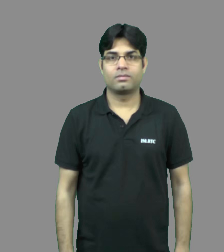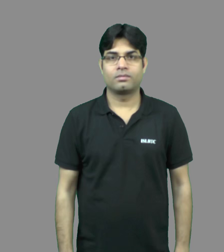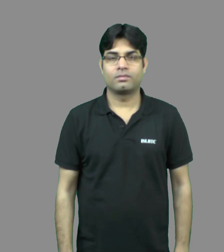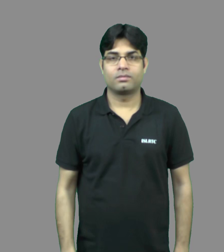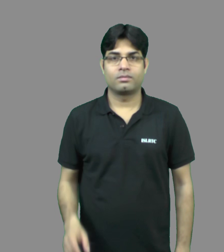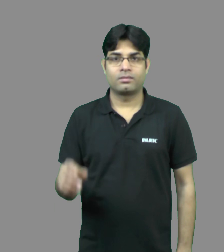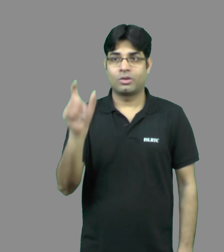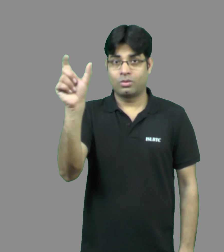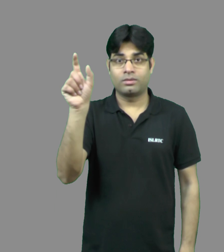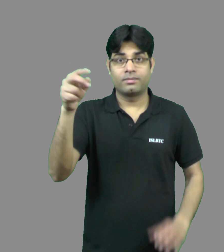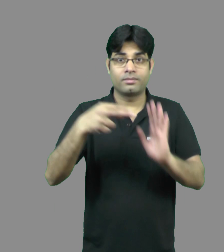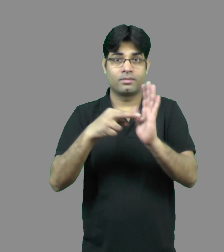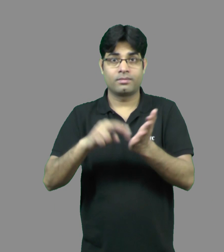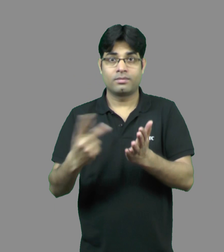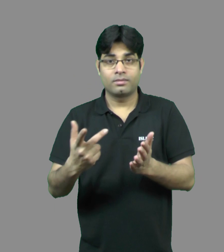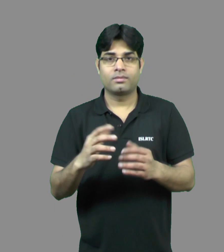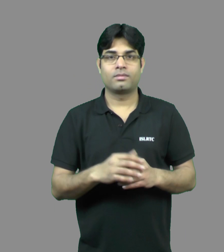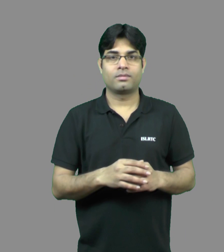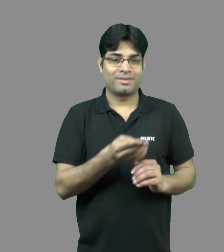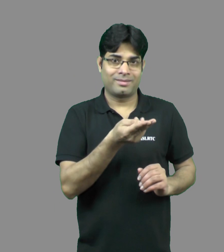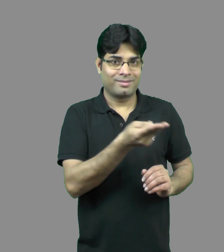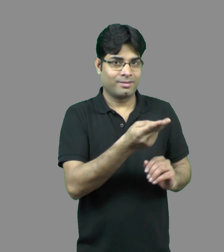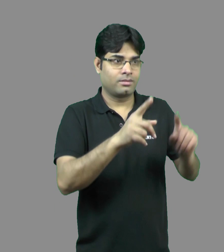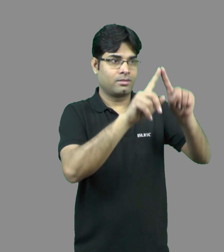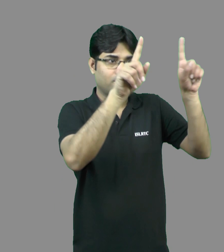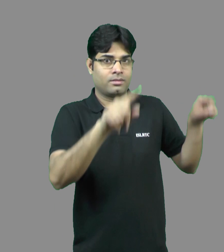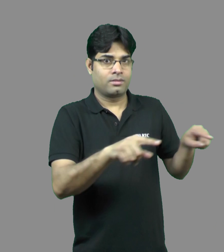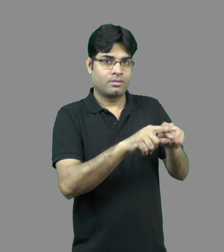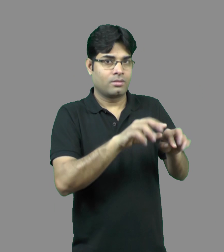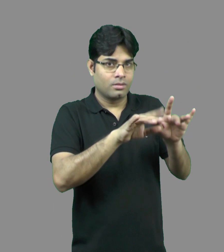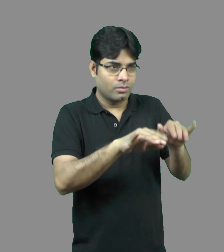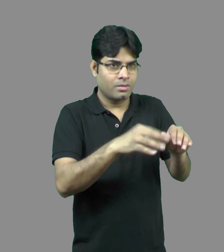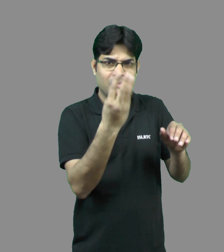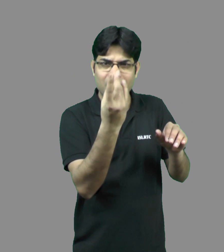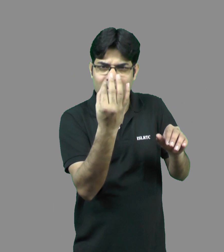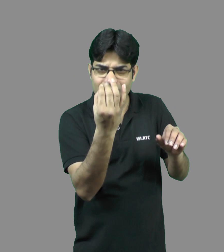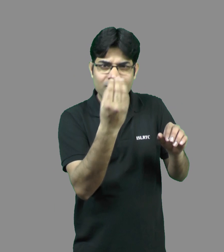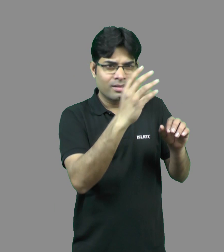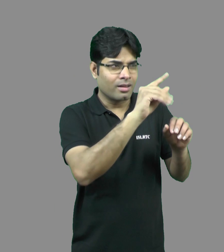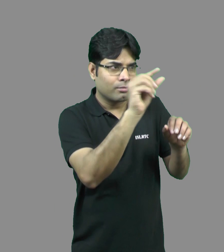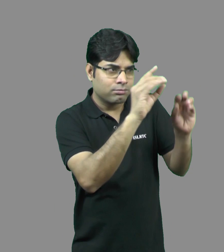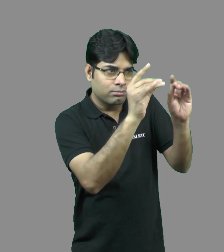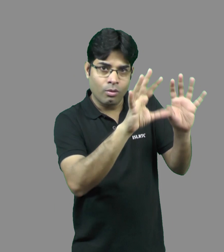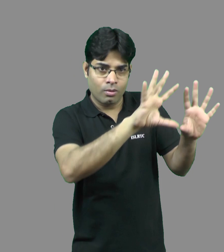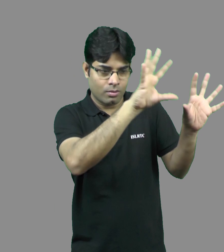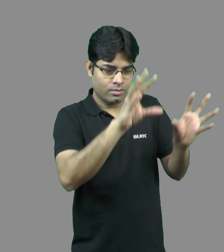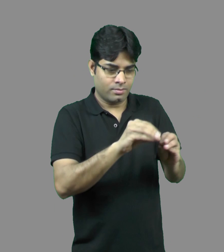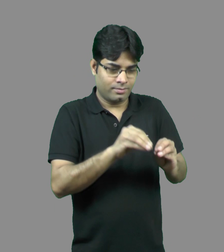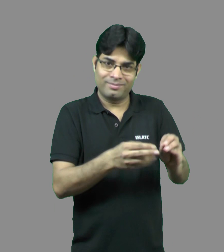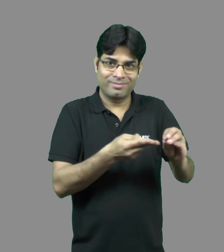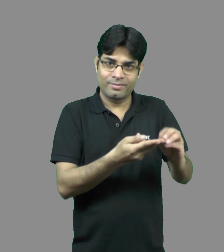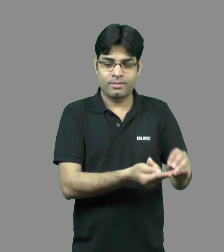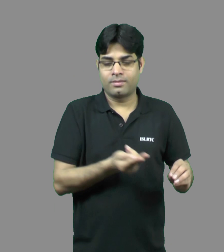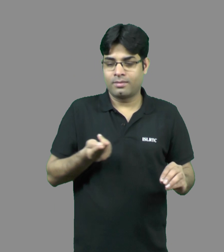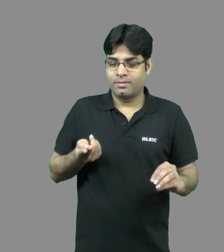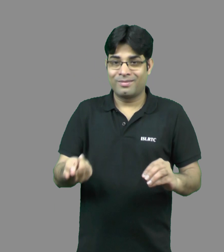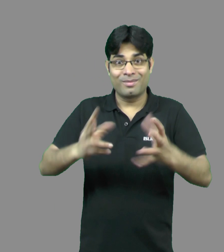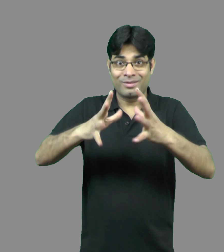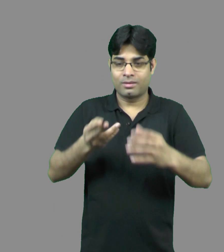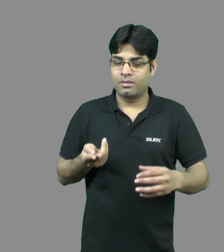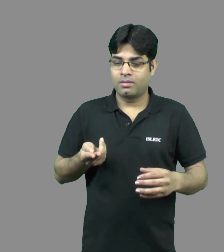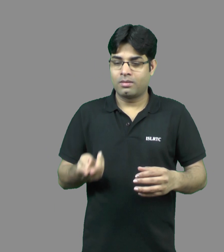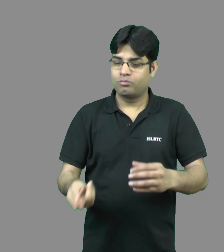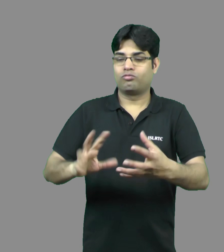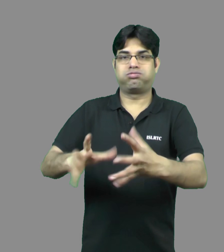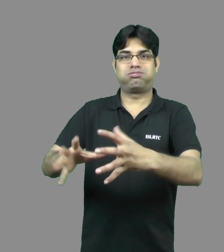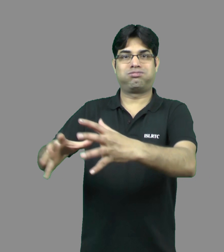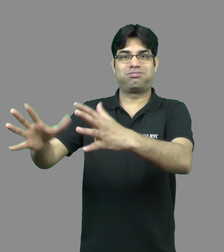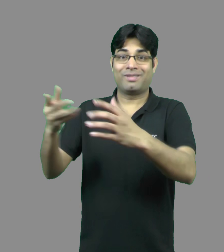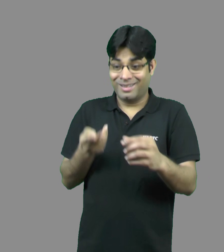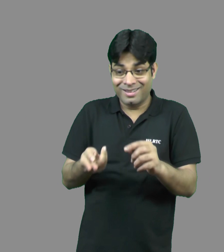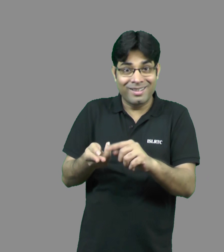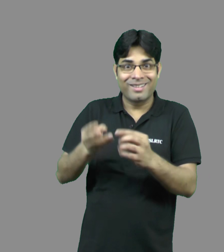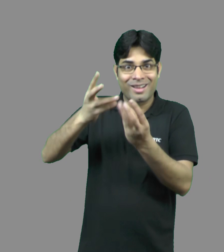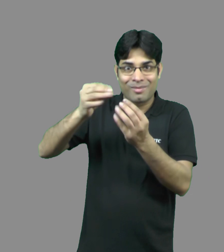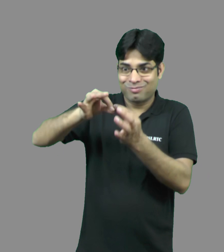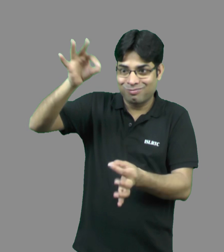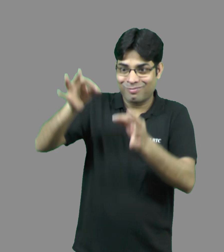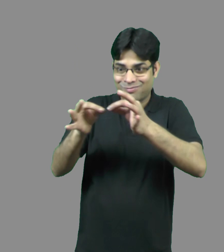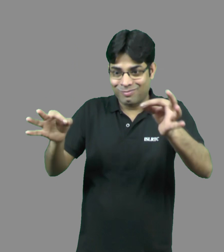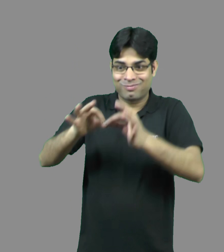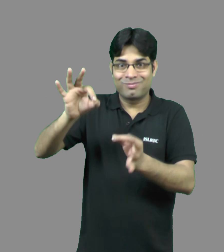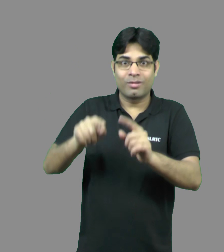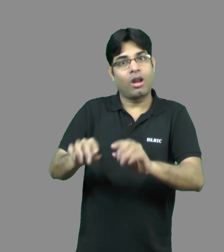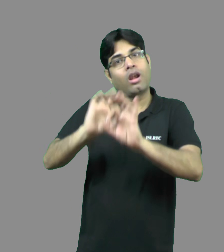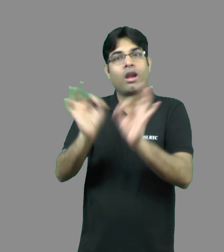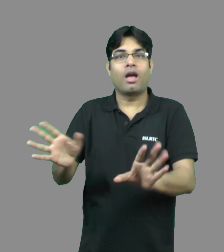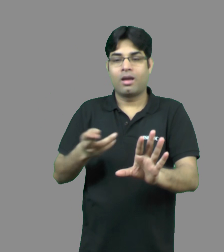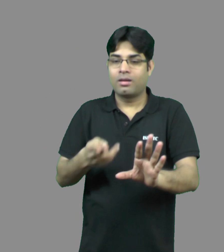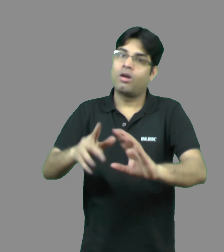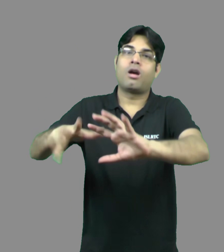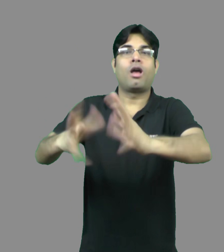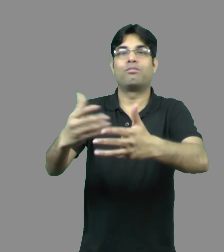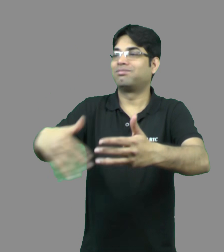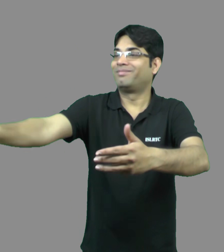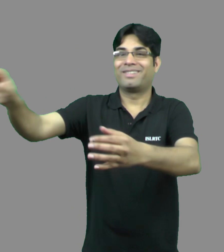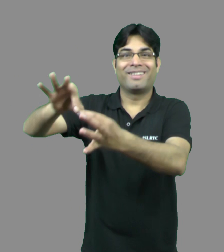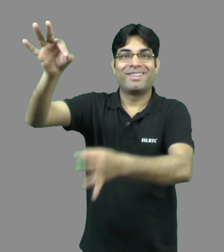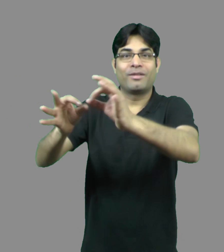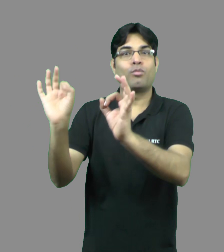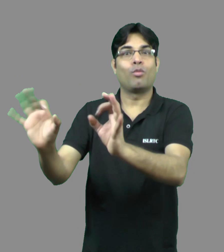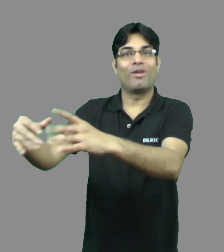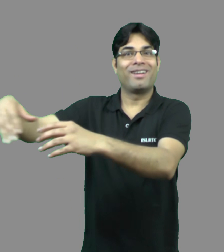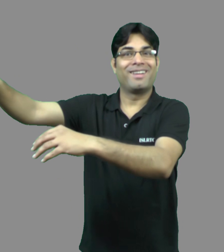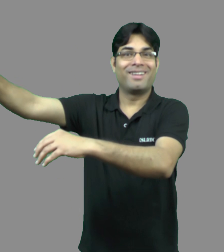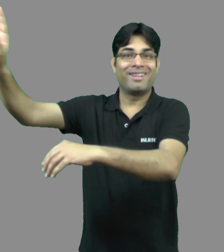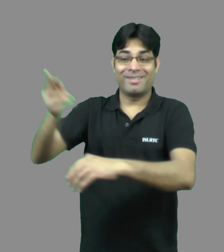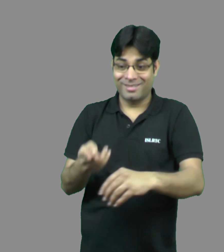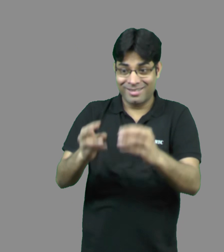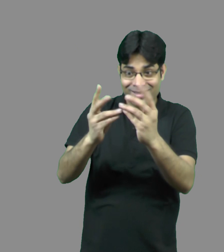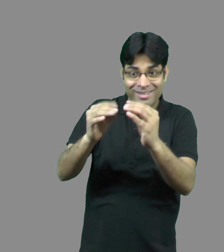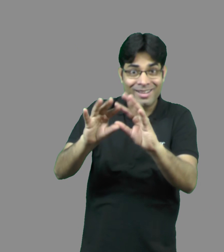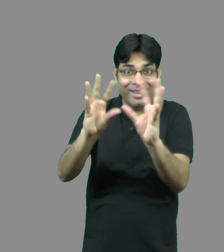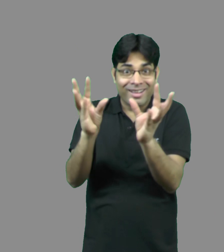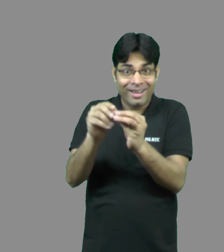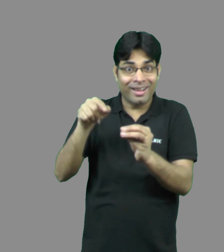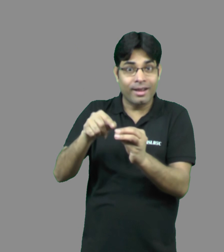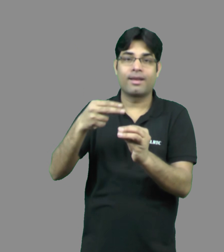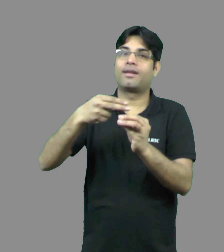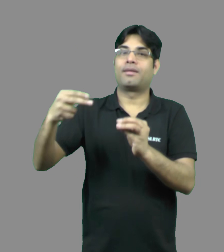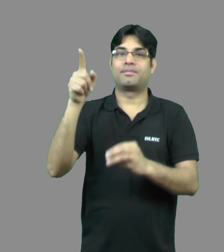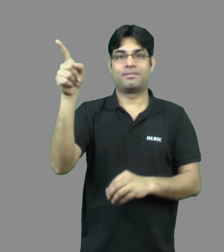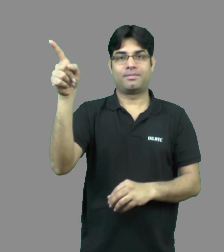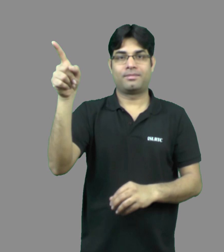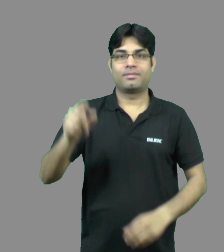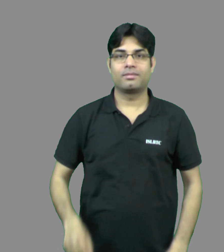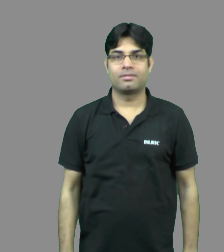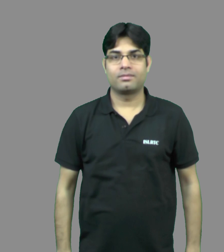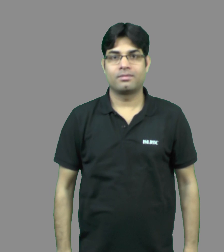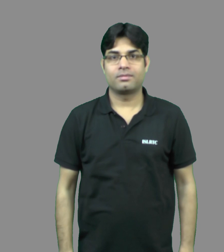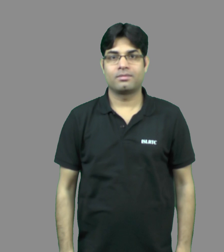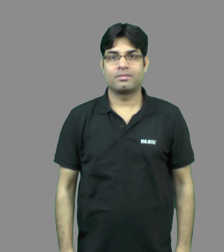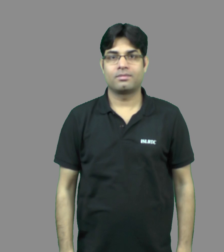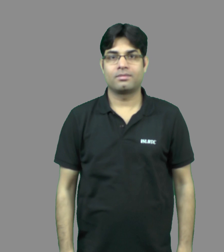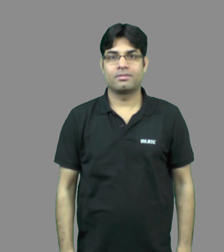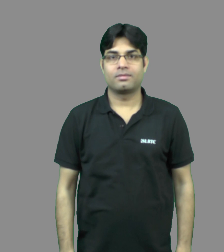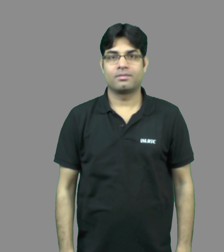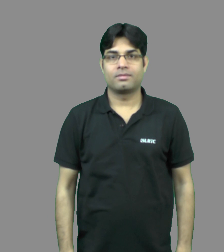Part Program